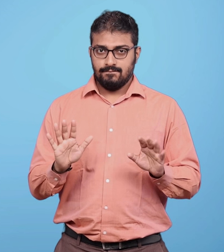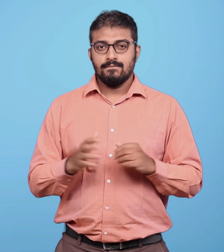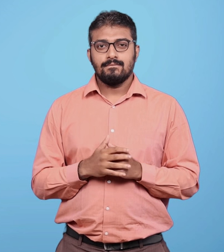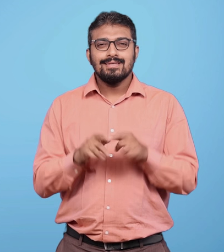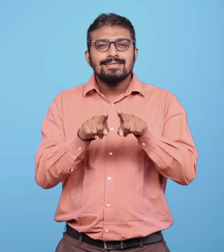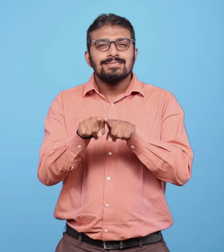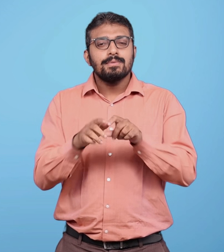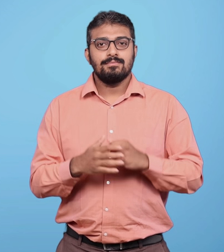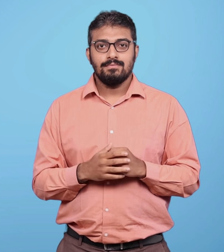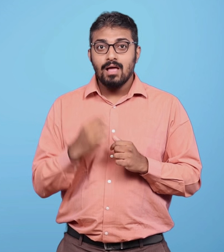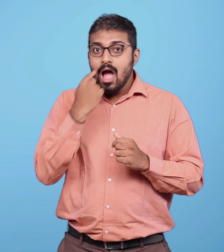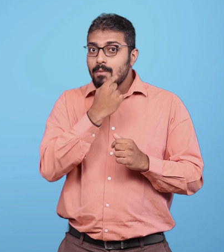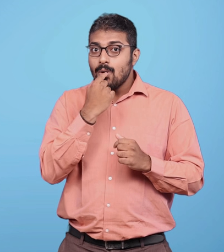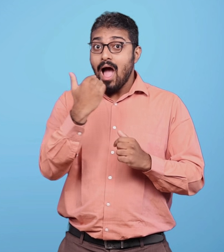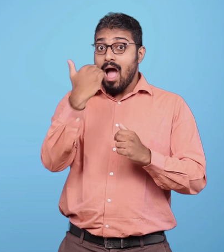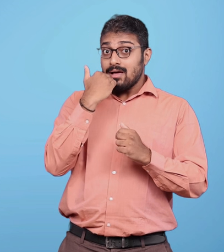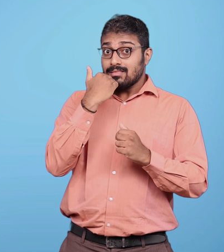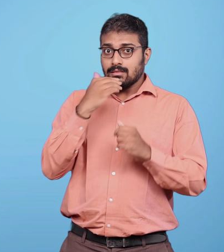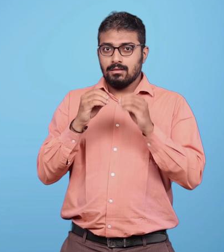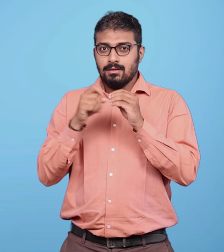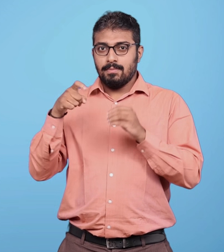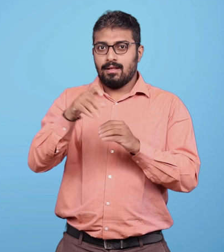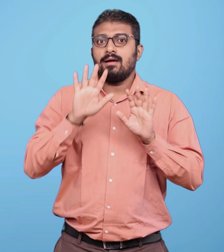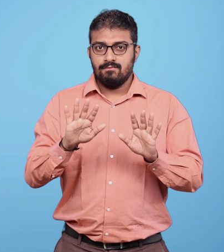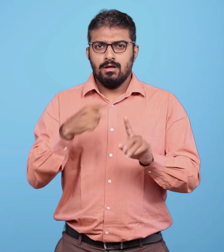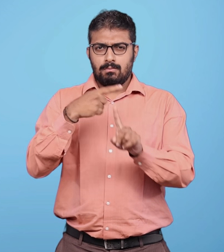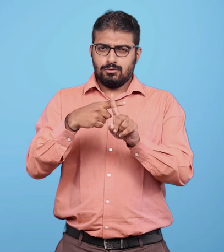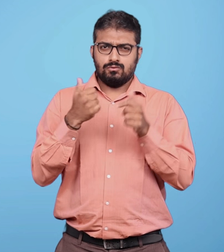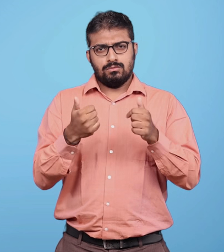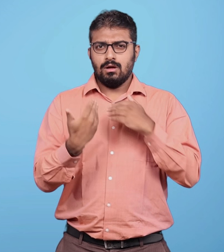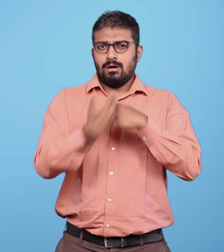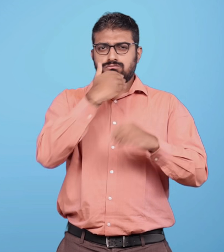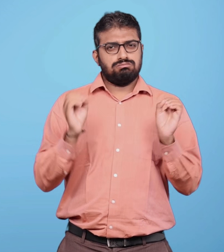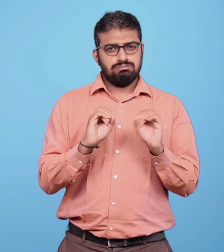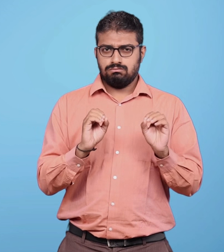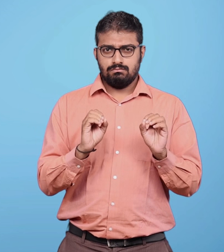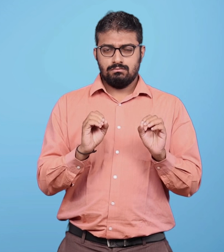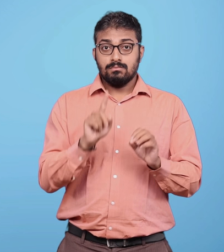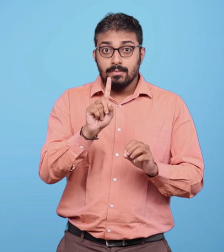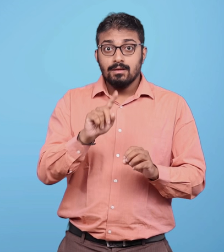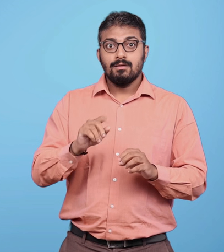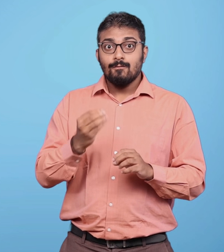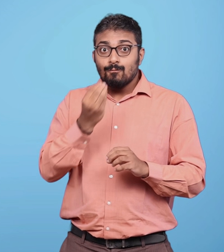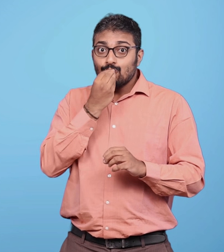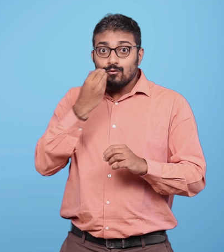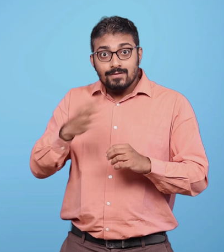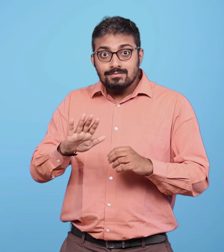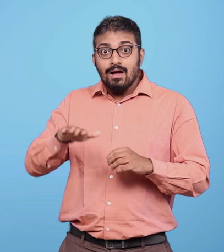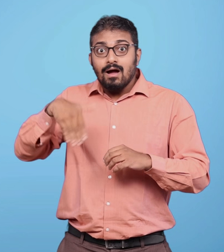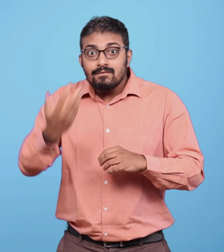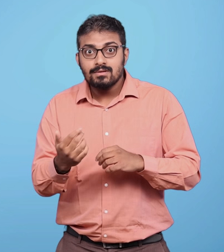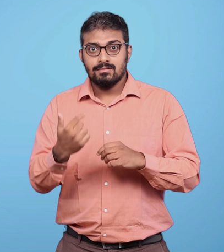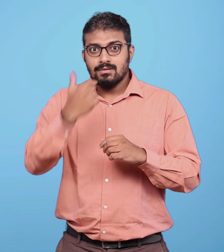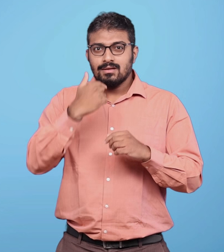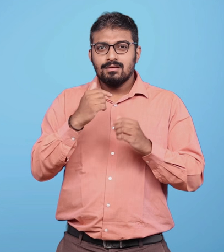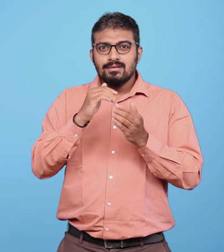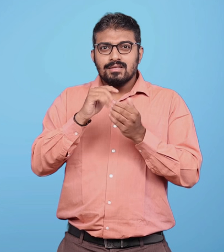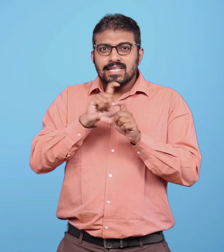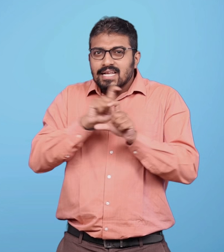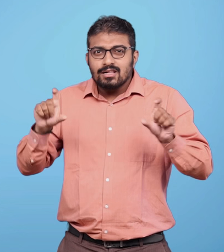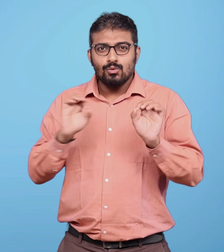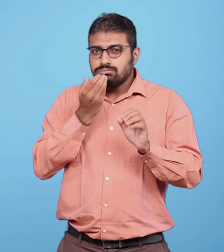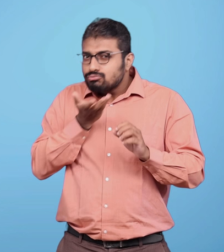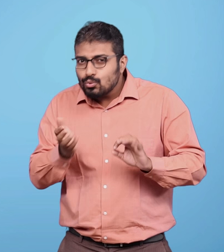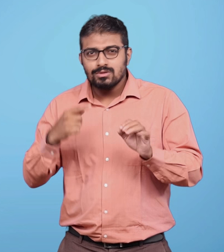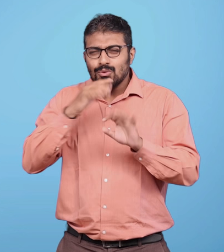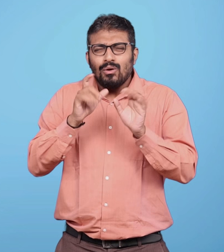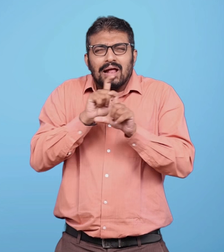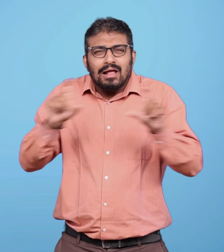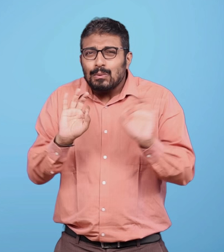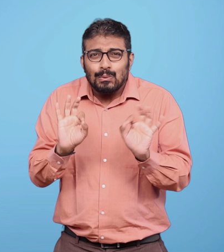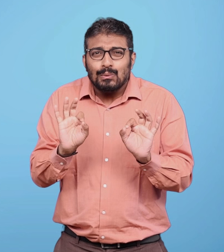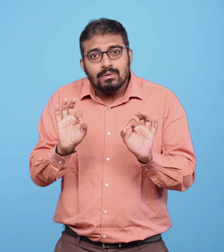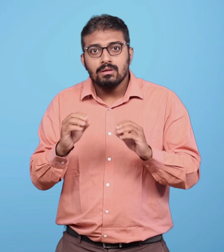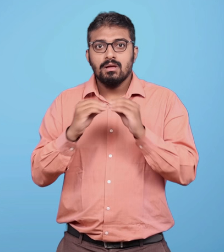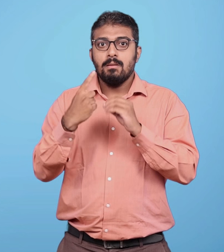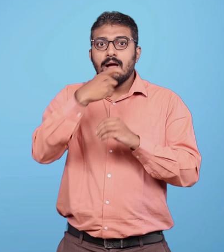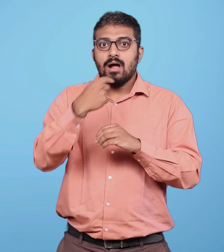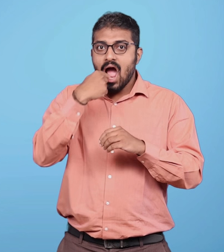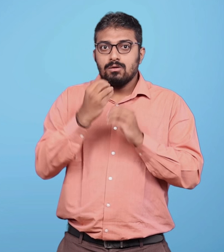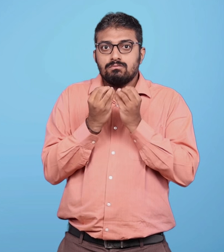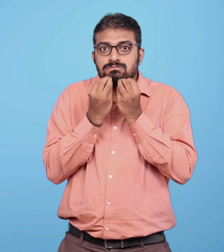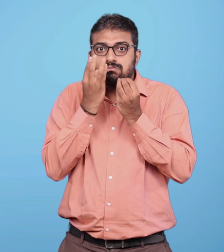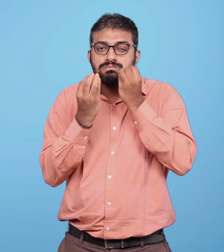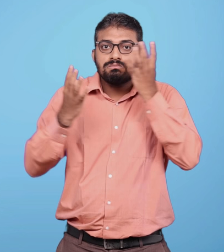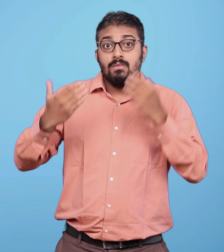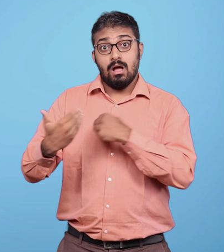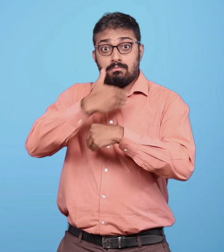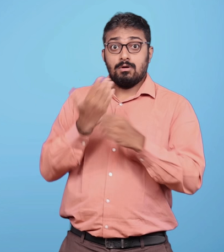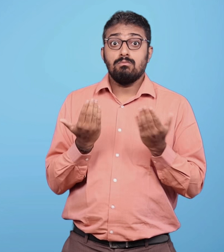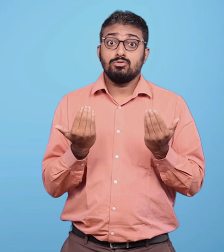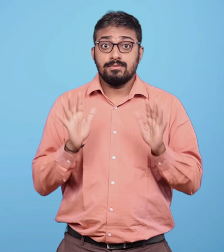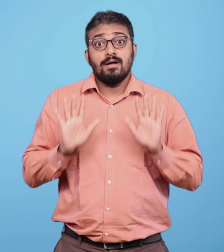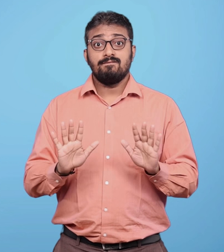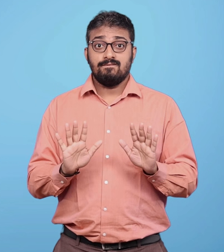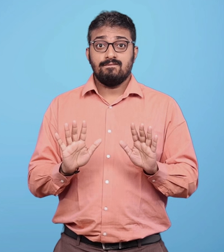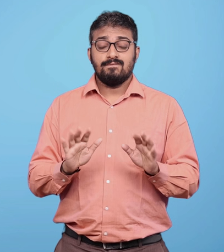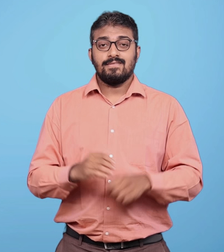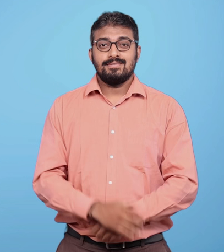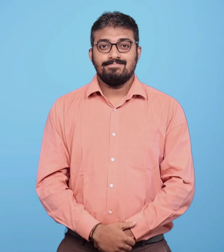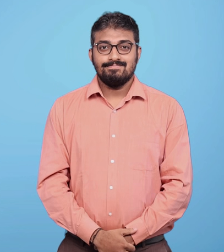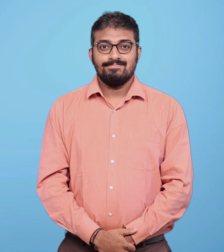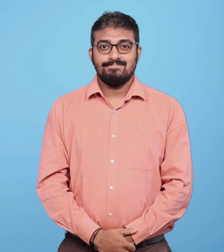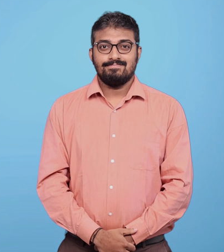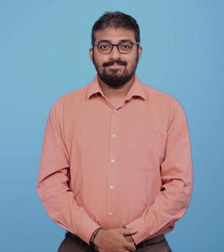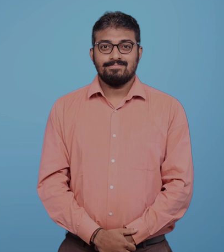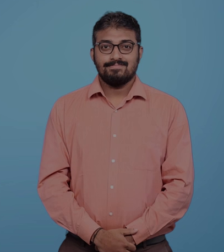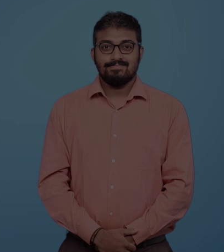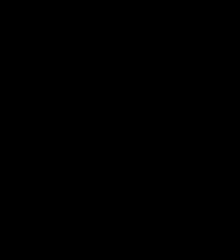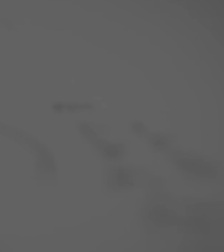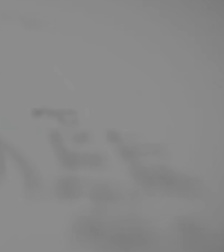For example, we have bacteria in our mouth which is not harmful to us. However, if we do not clean our teeth and mouth after eating, many harmful bacteria also begin to live and grow in it.